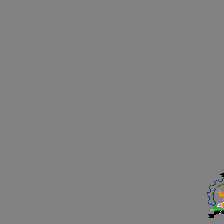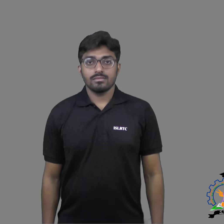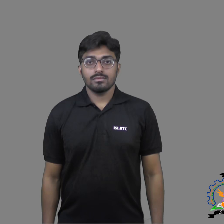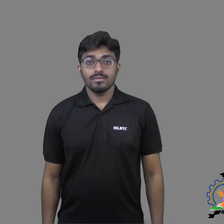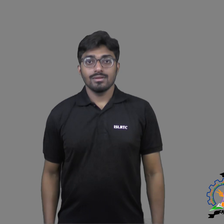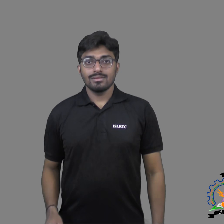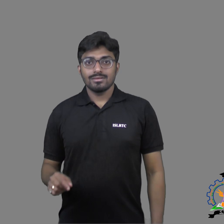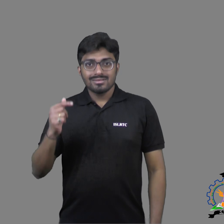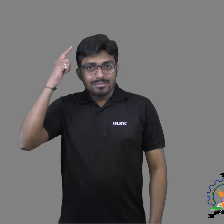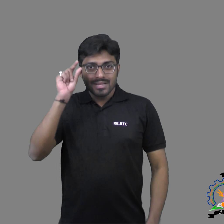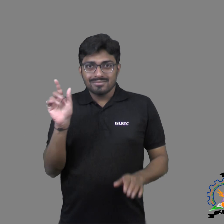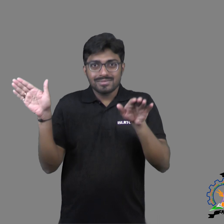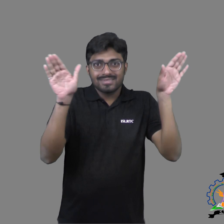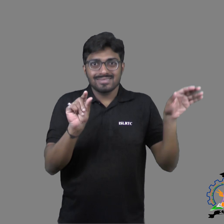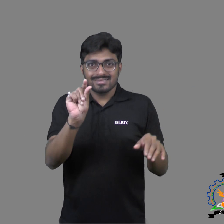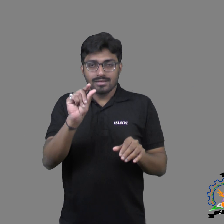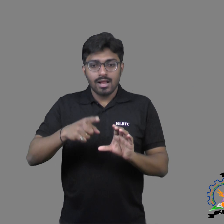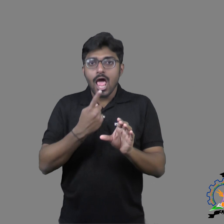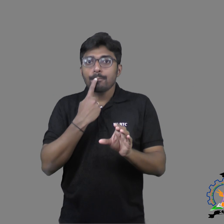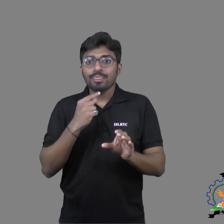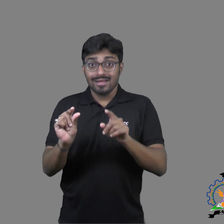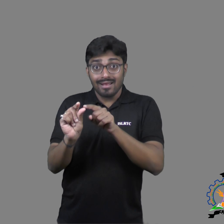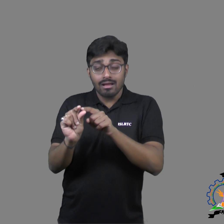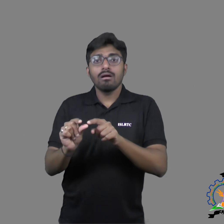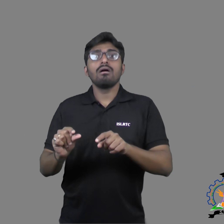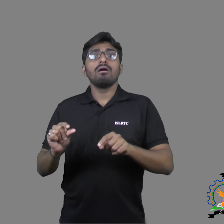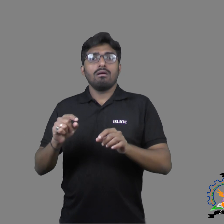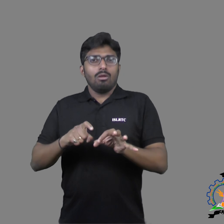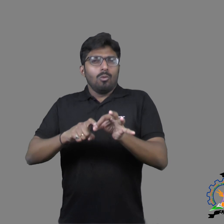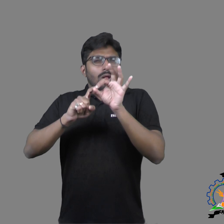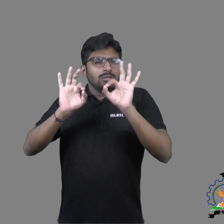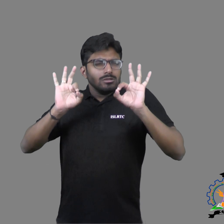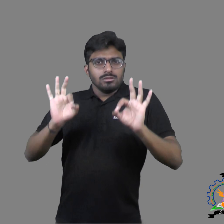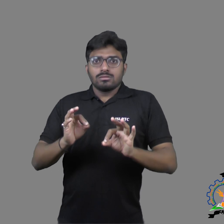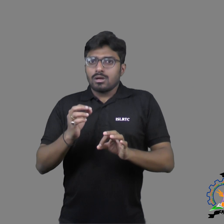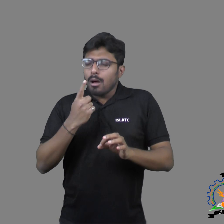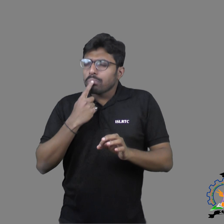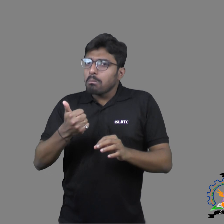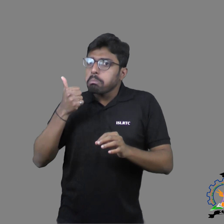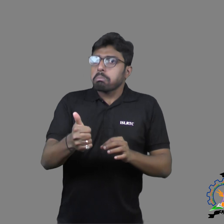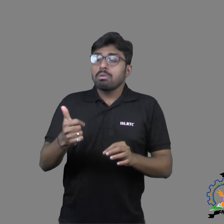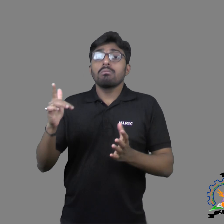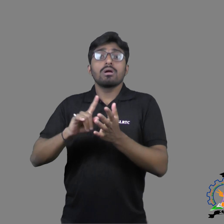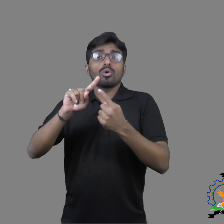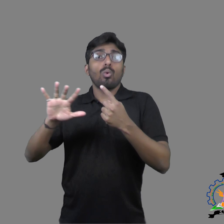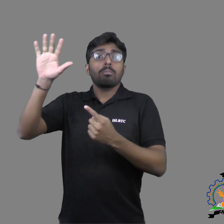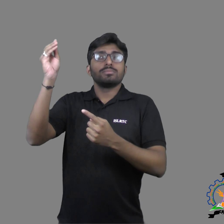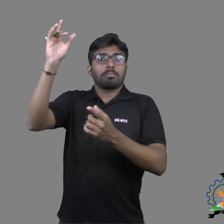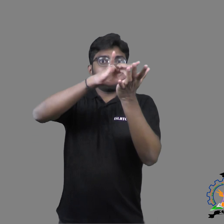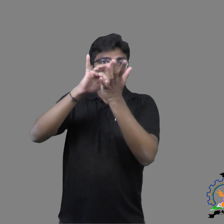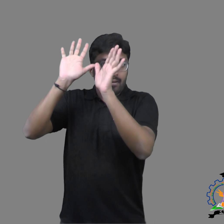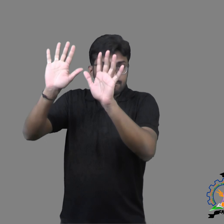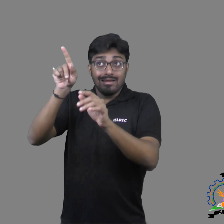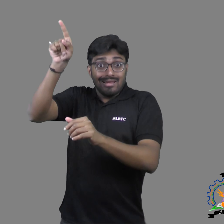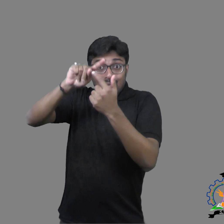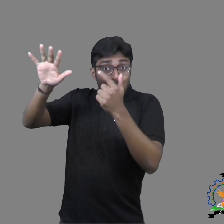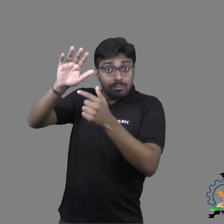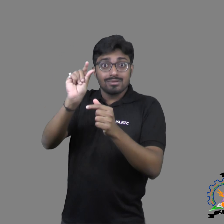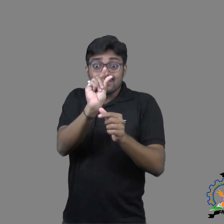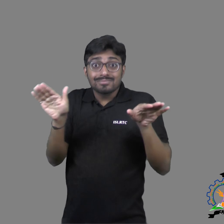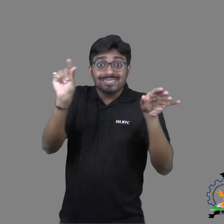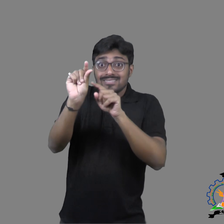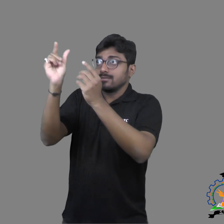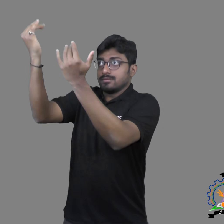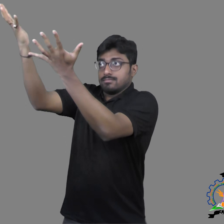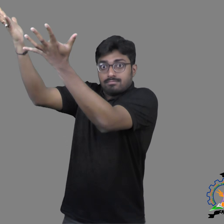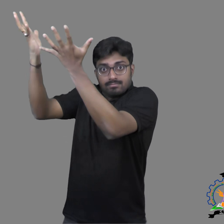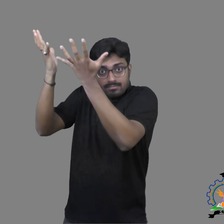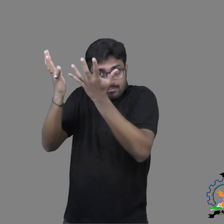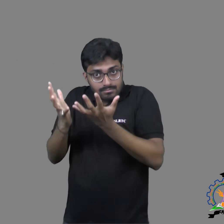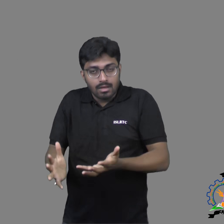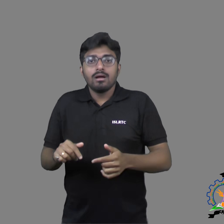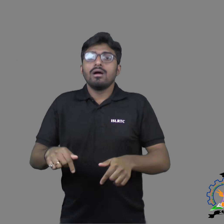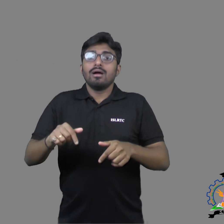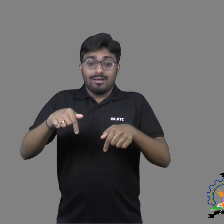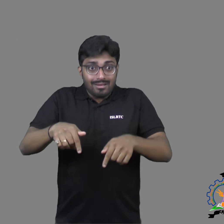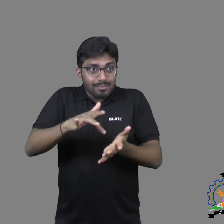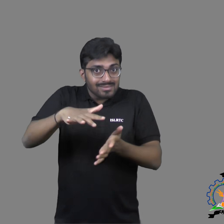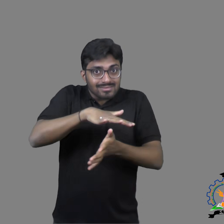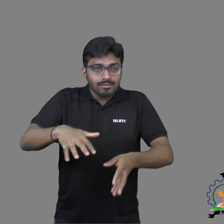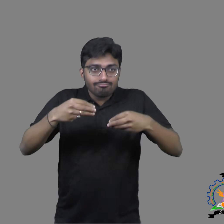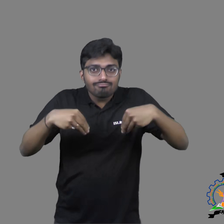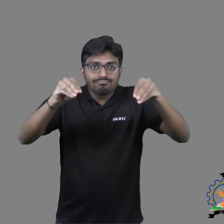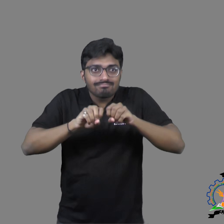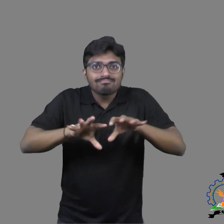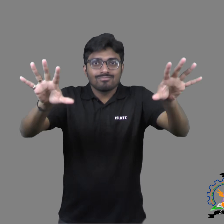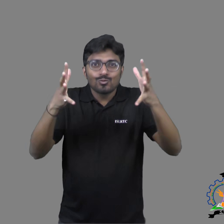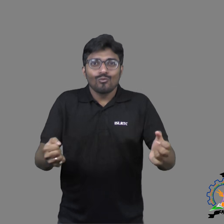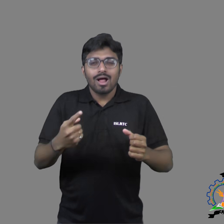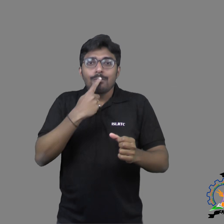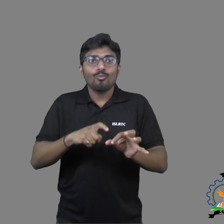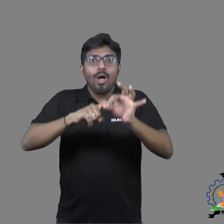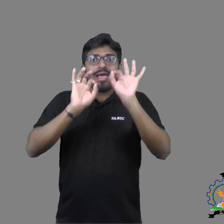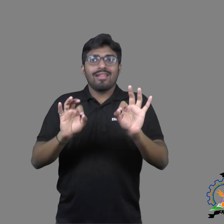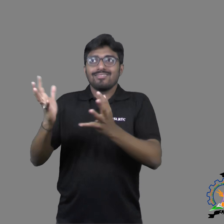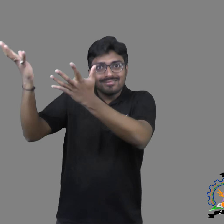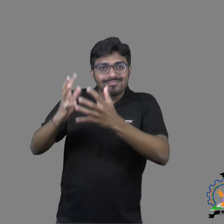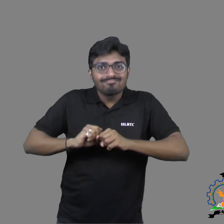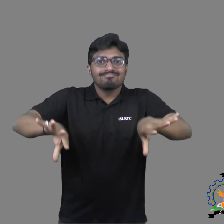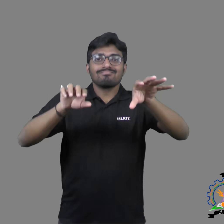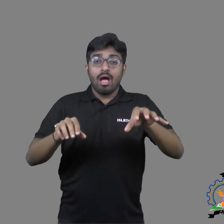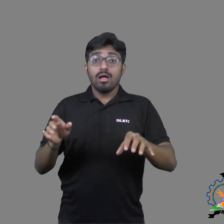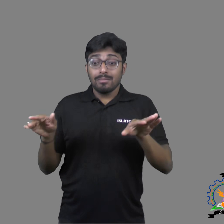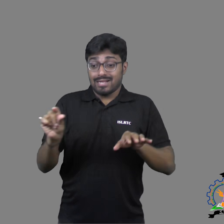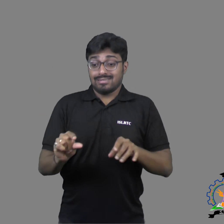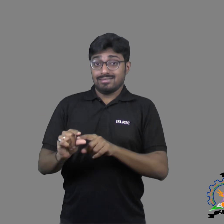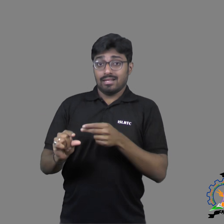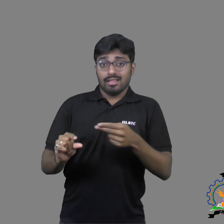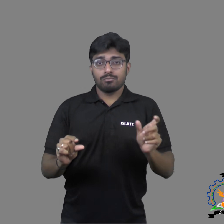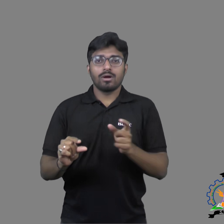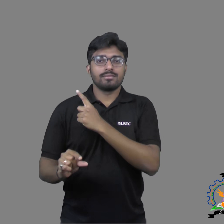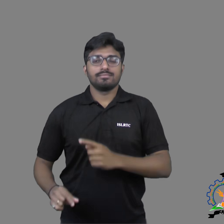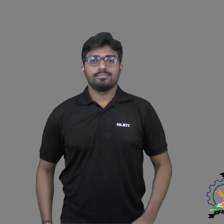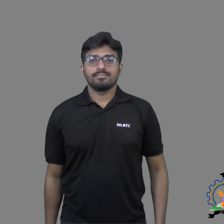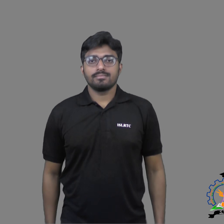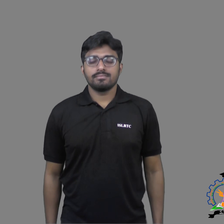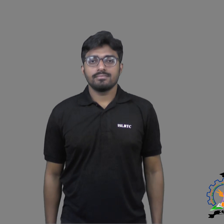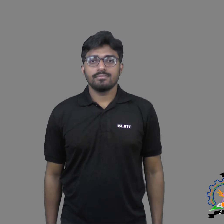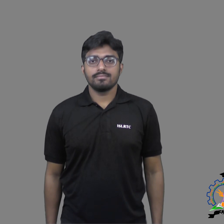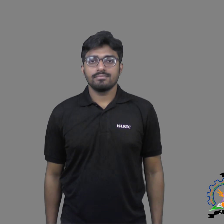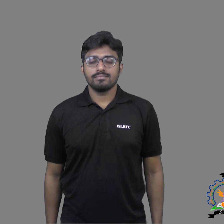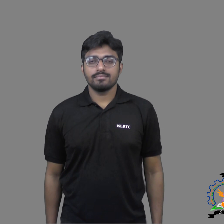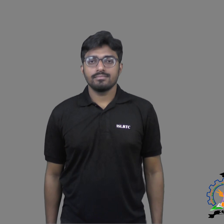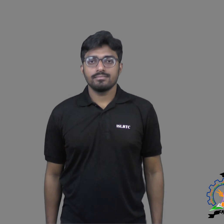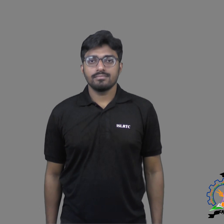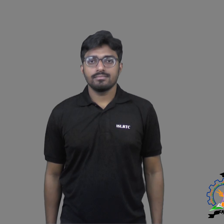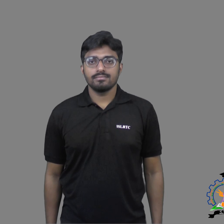European Honey Bee